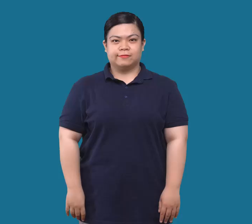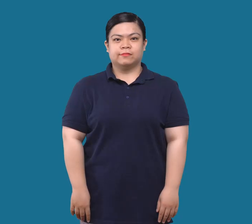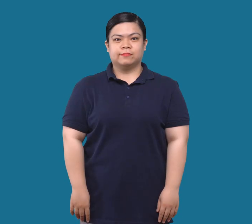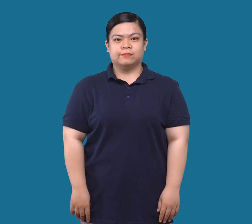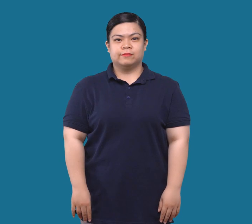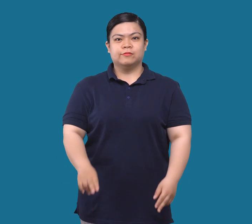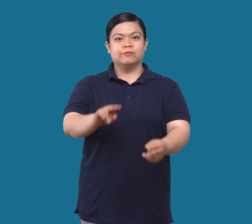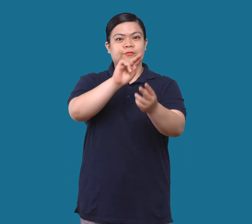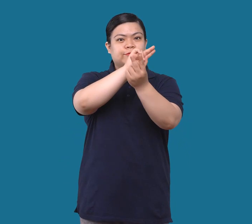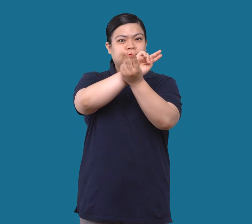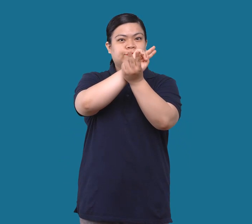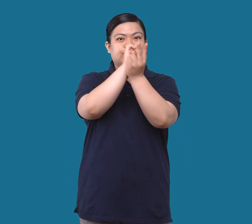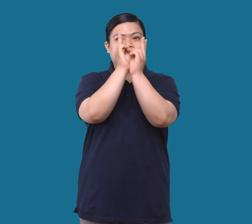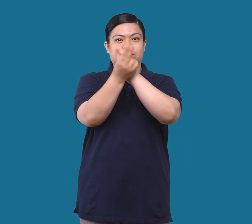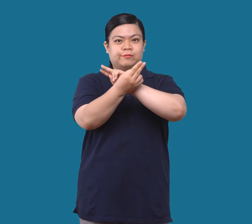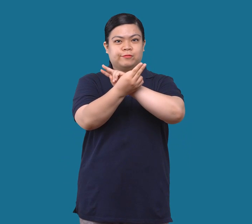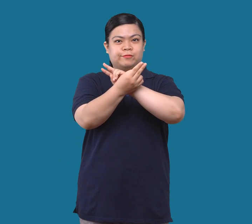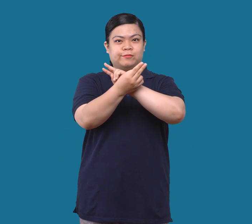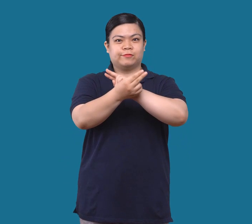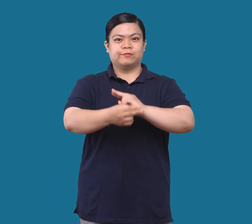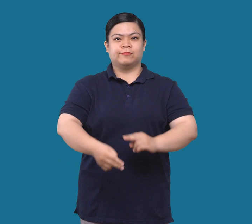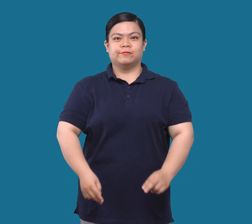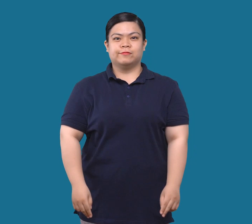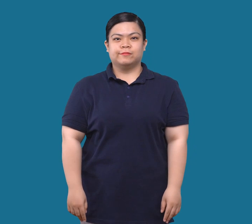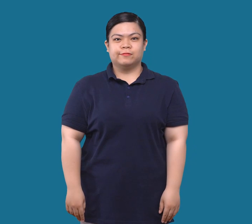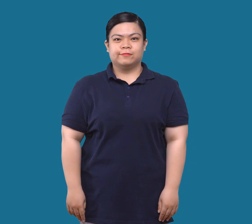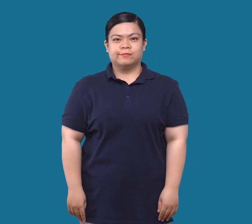số đo